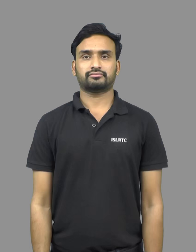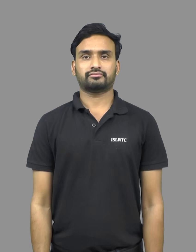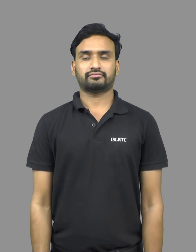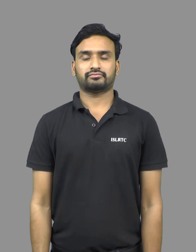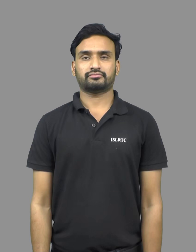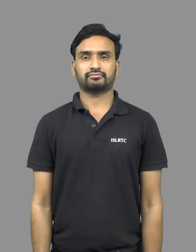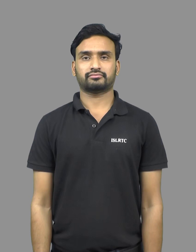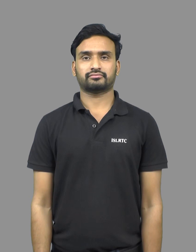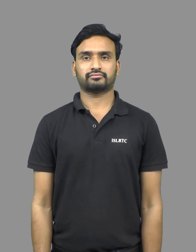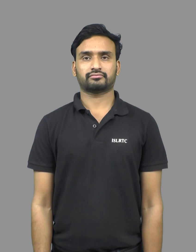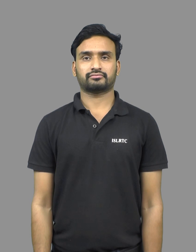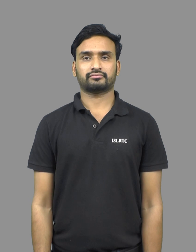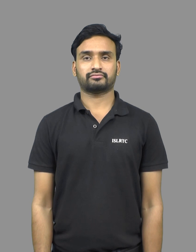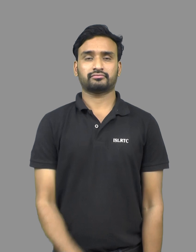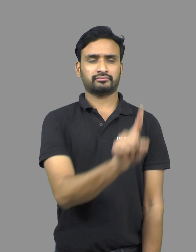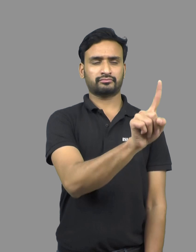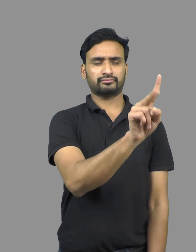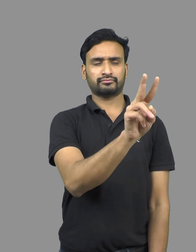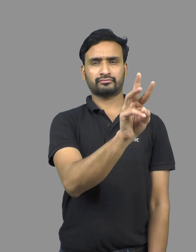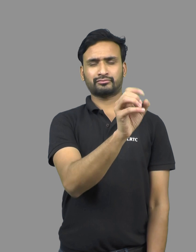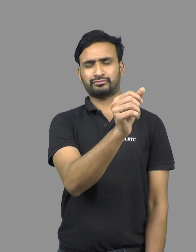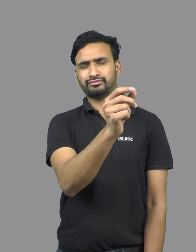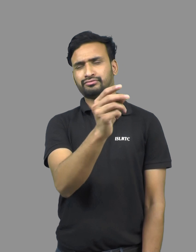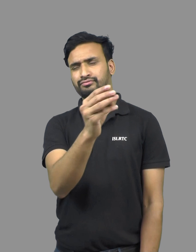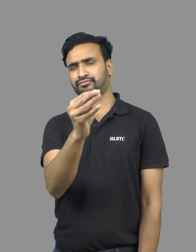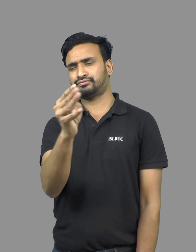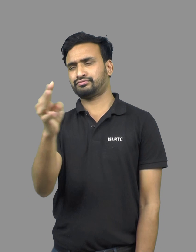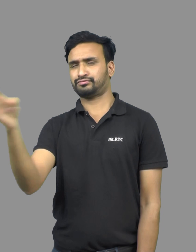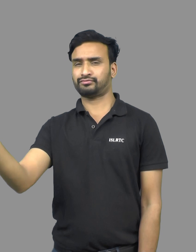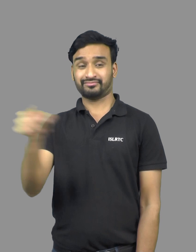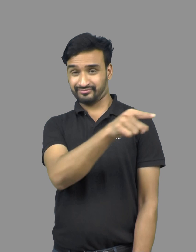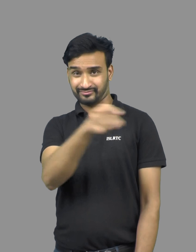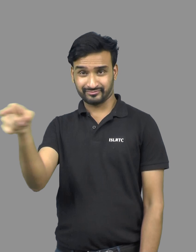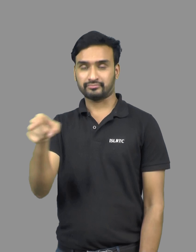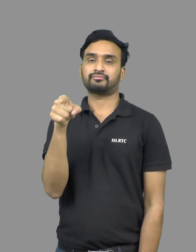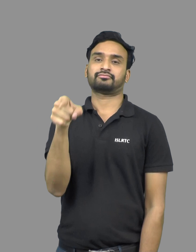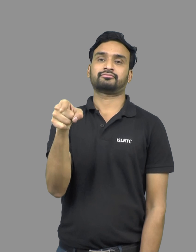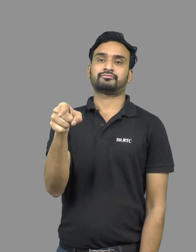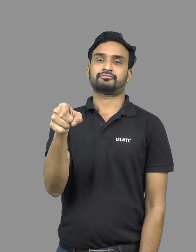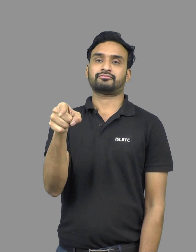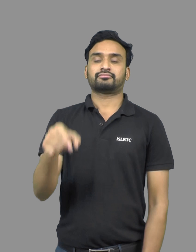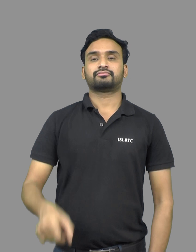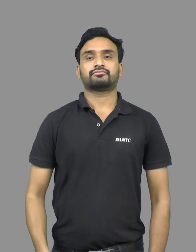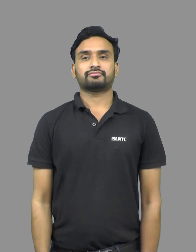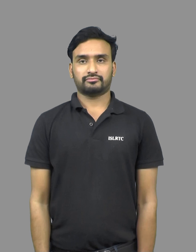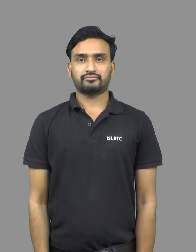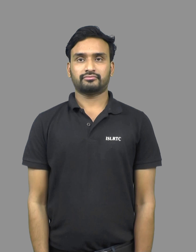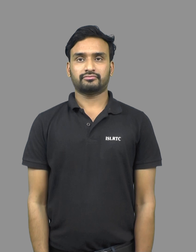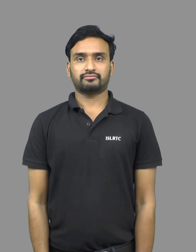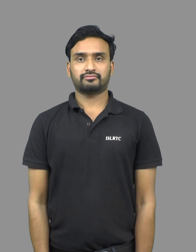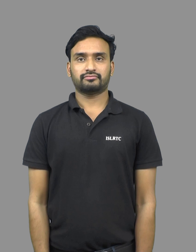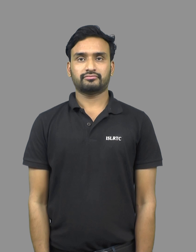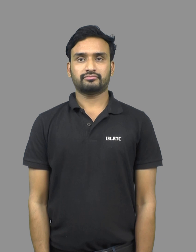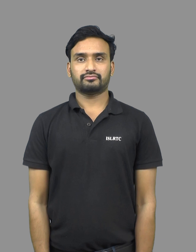Natural Numbers